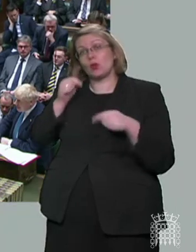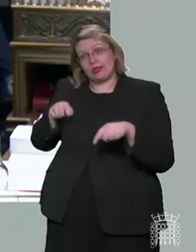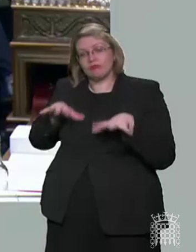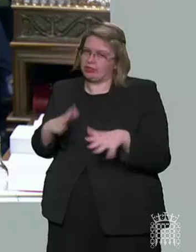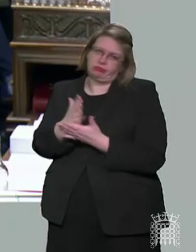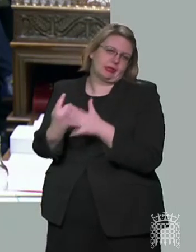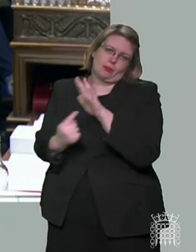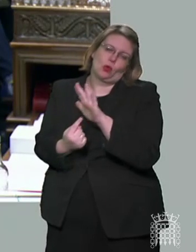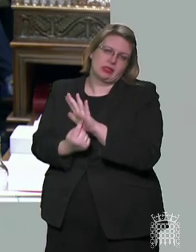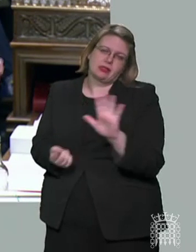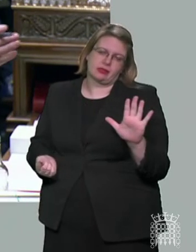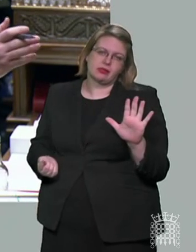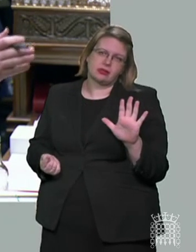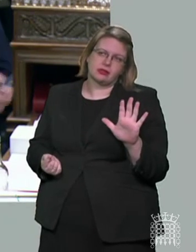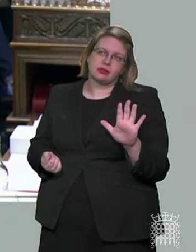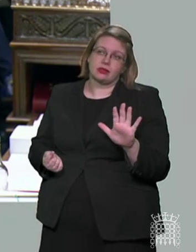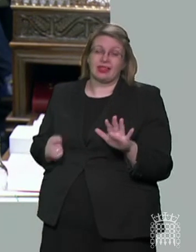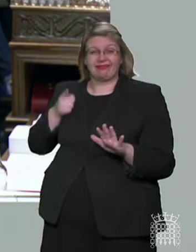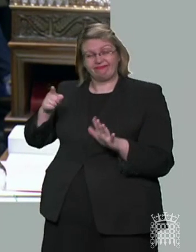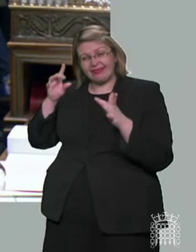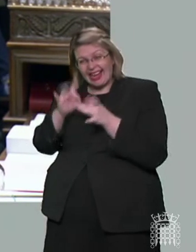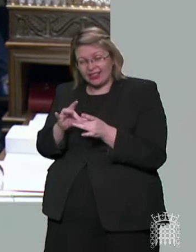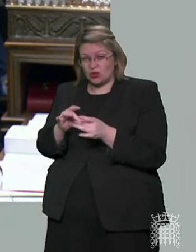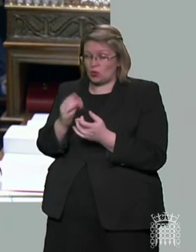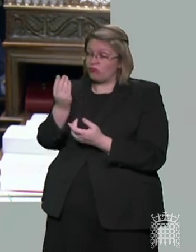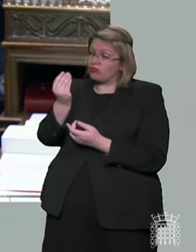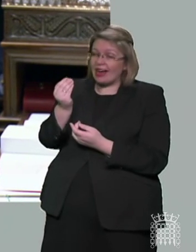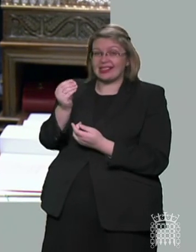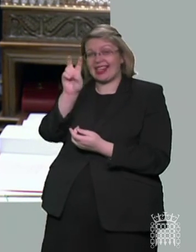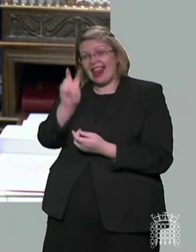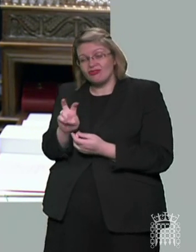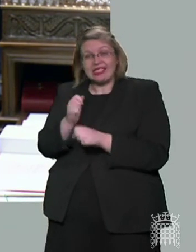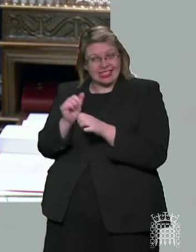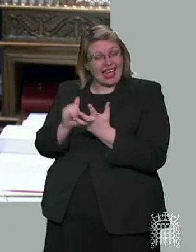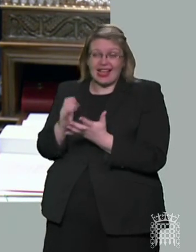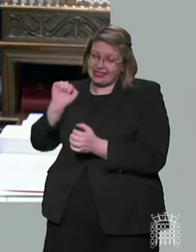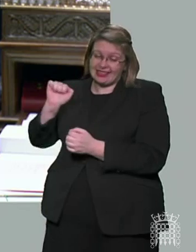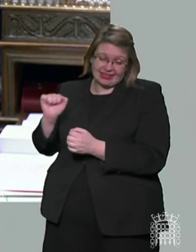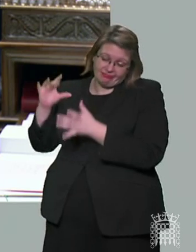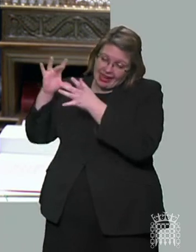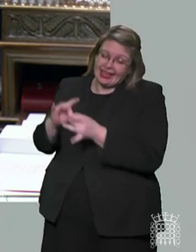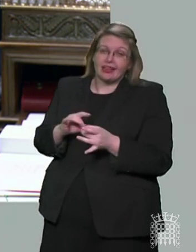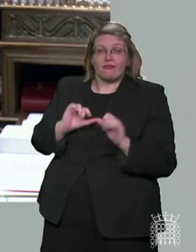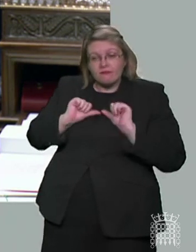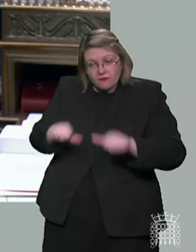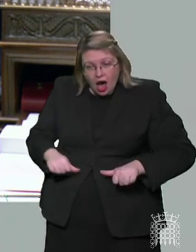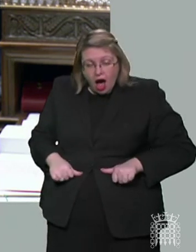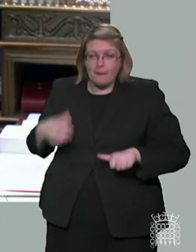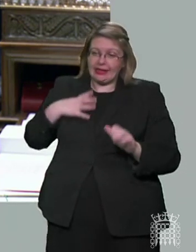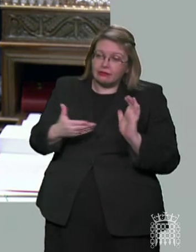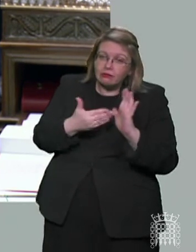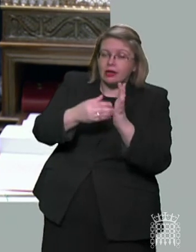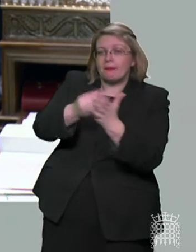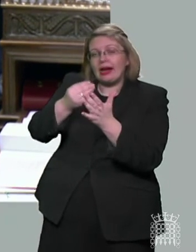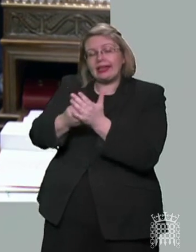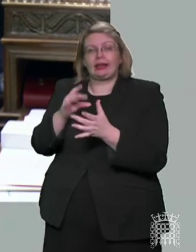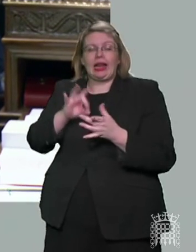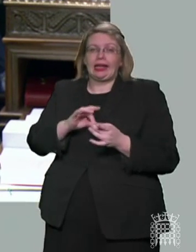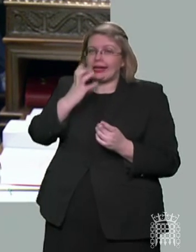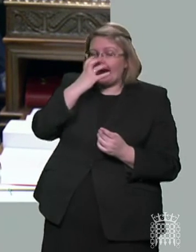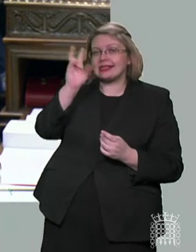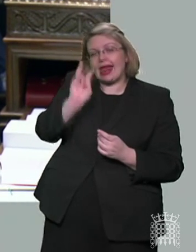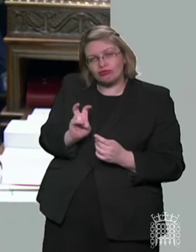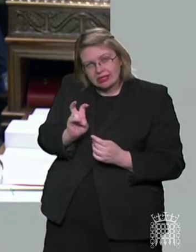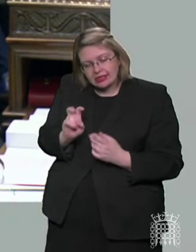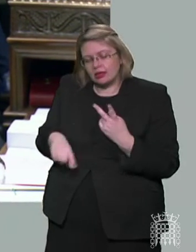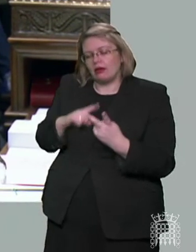It is affected of course by the cost of energy, and the energy inputs into agriculture are certainly something that we need to address.